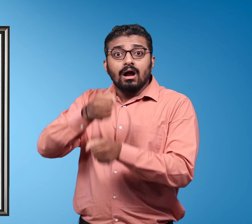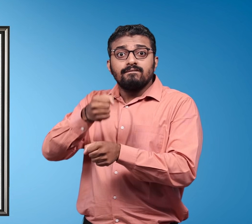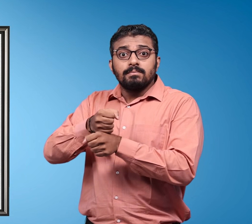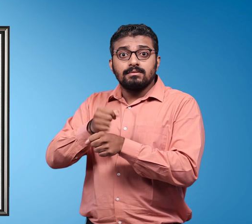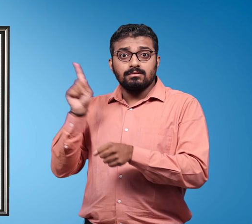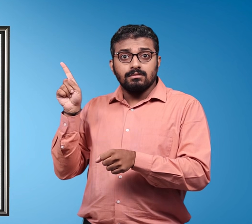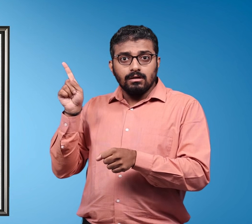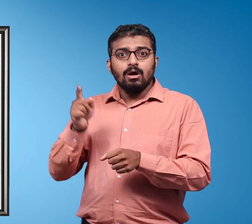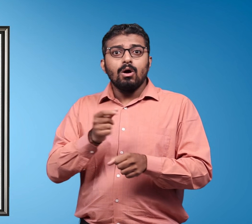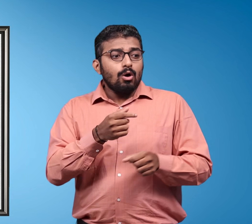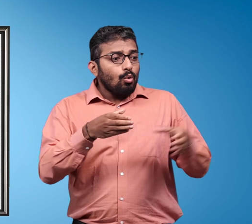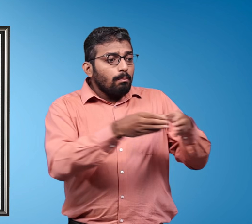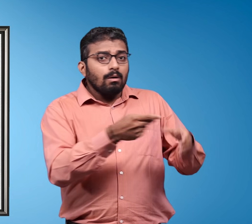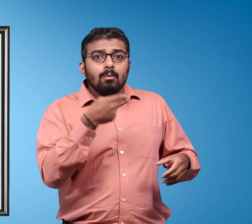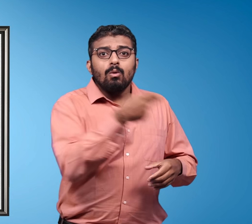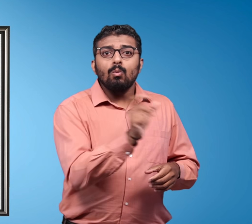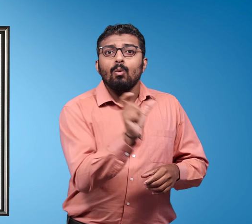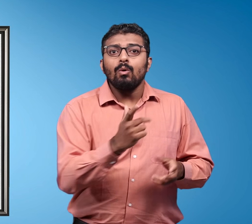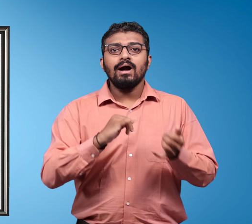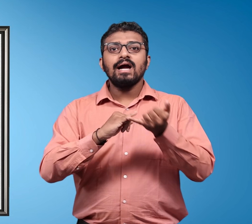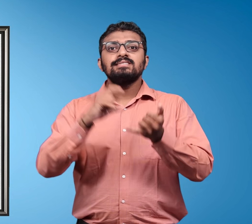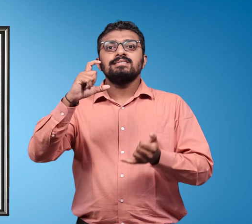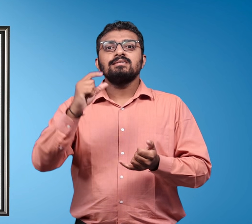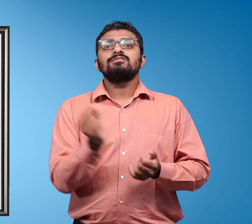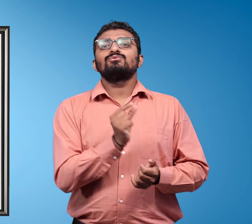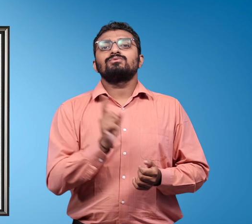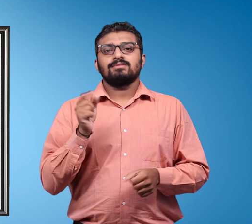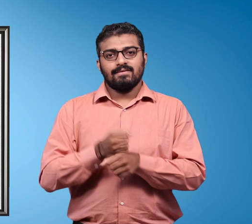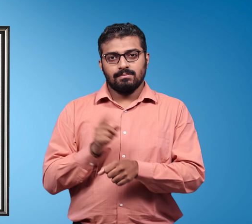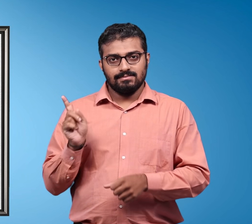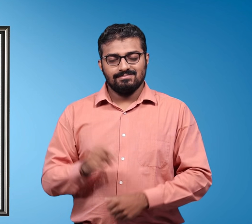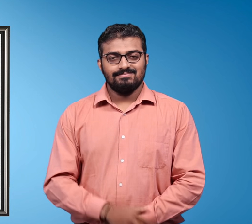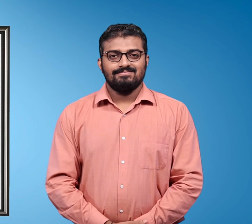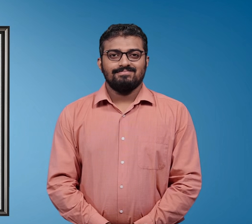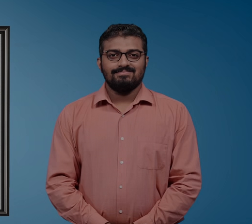as Scheduled Castes (SC)